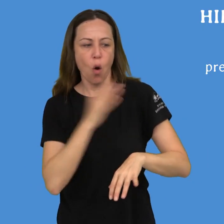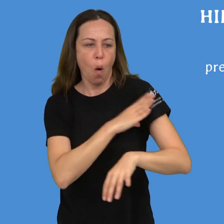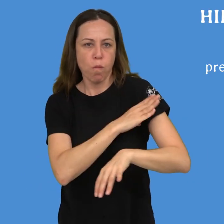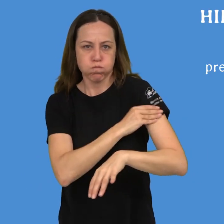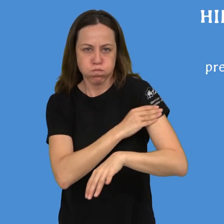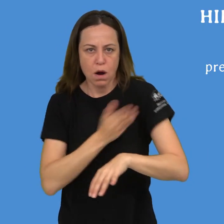tensión